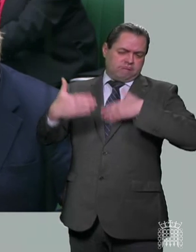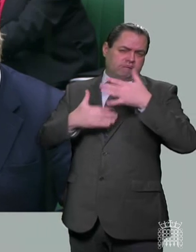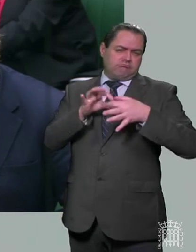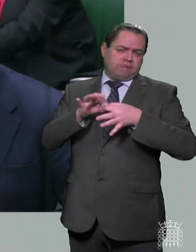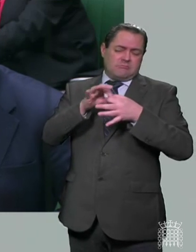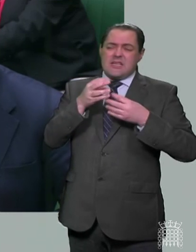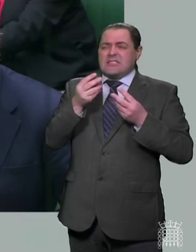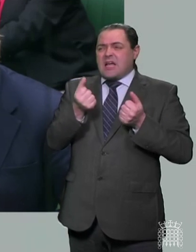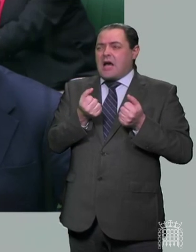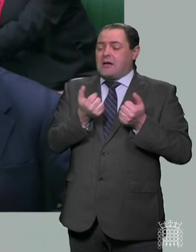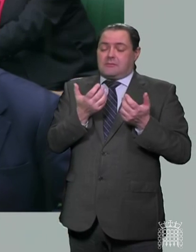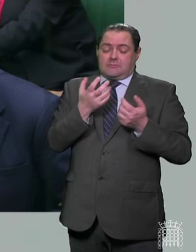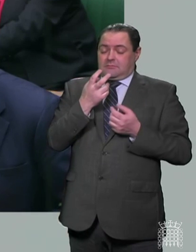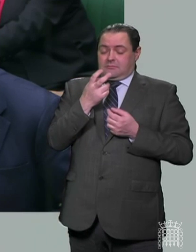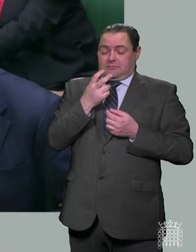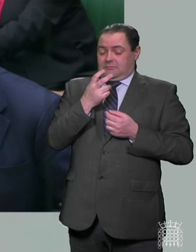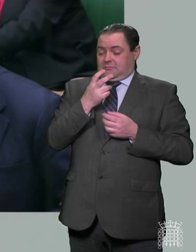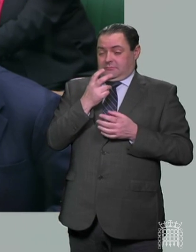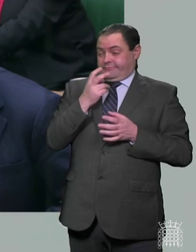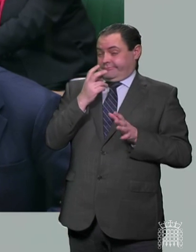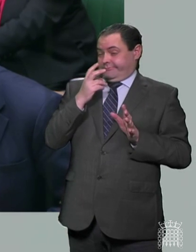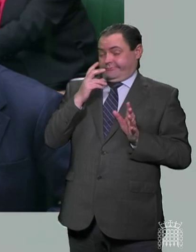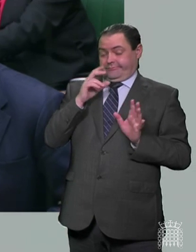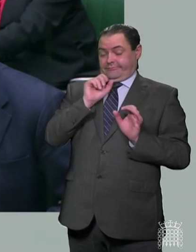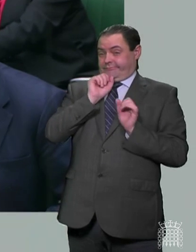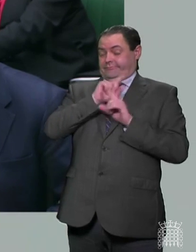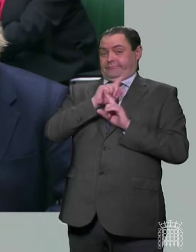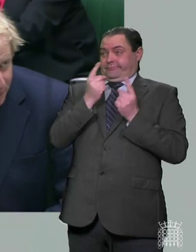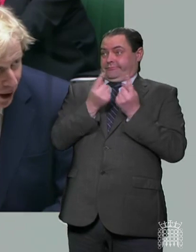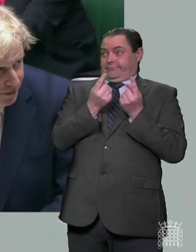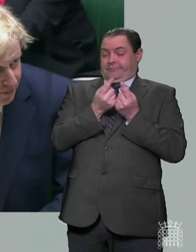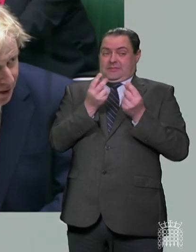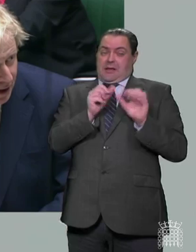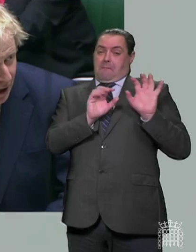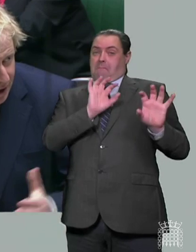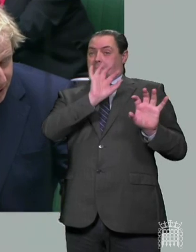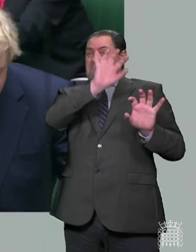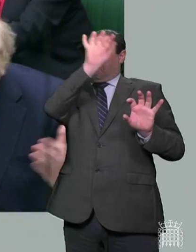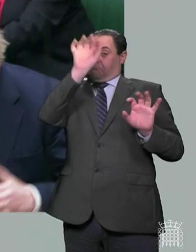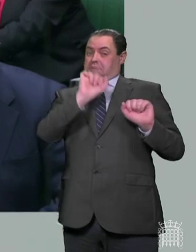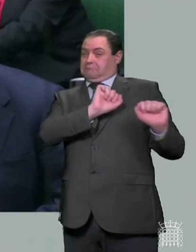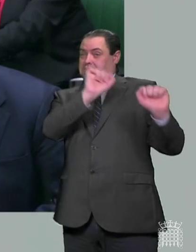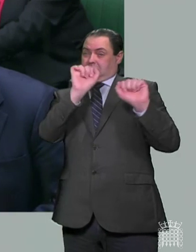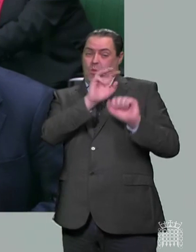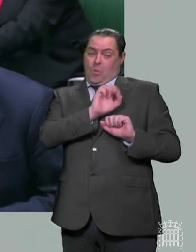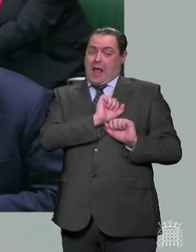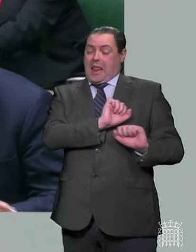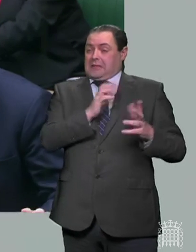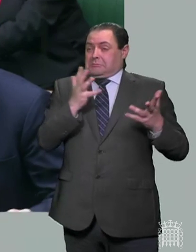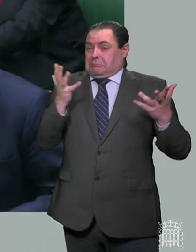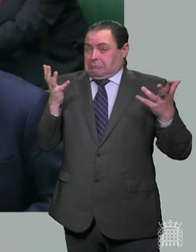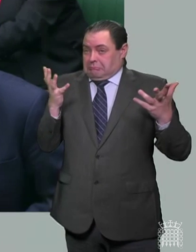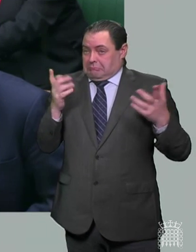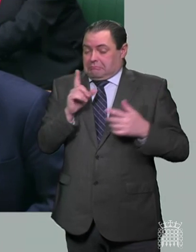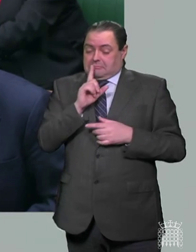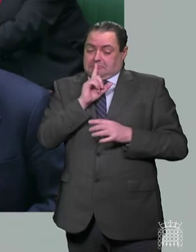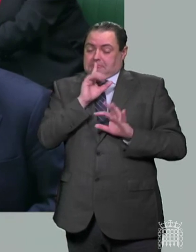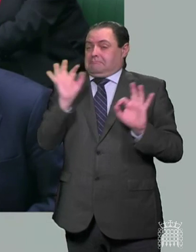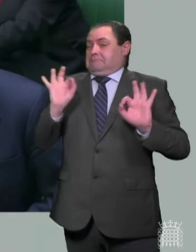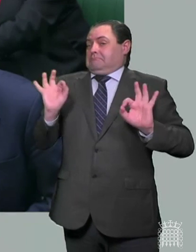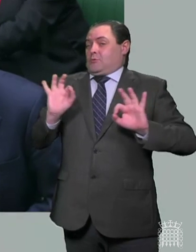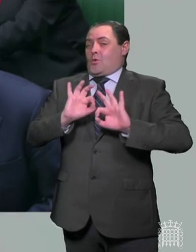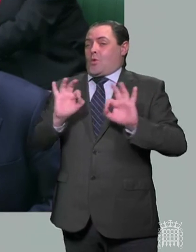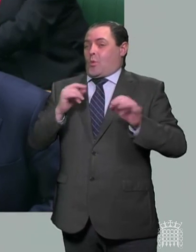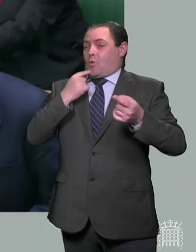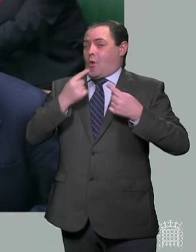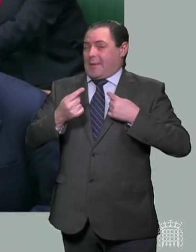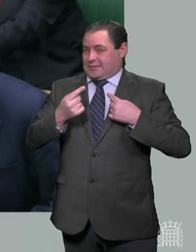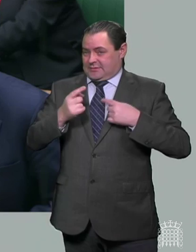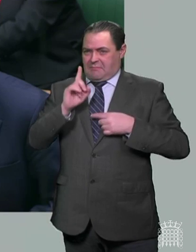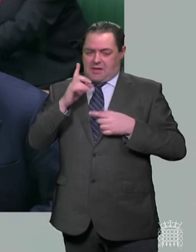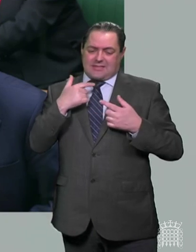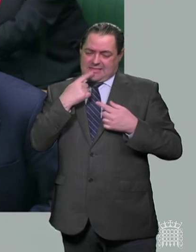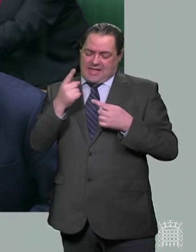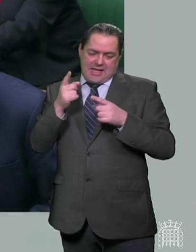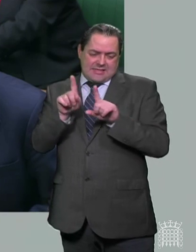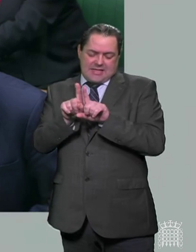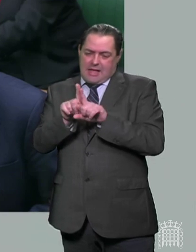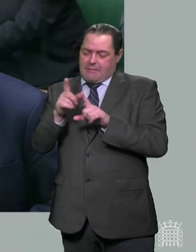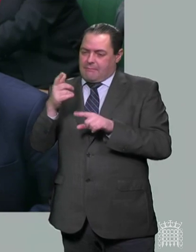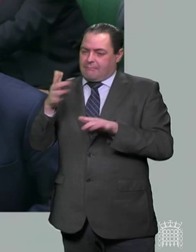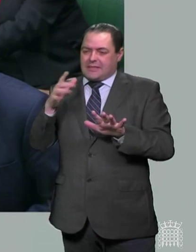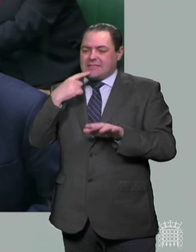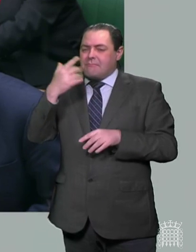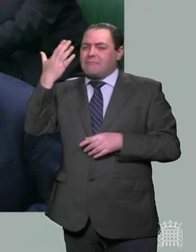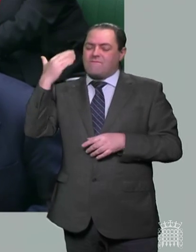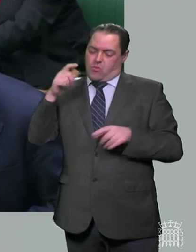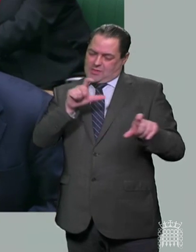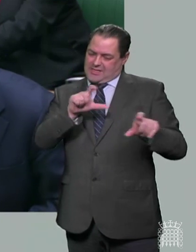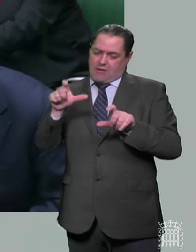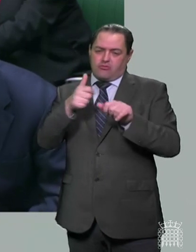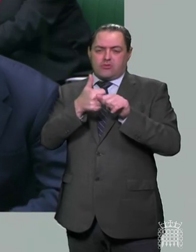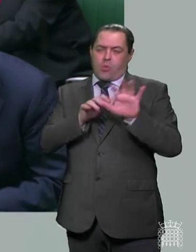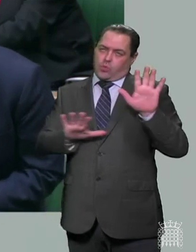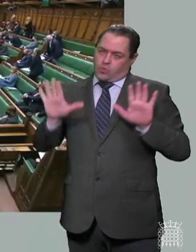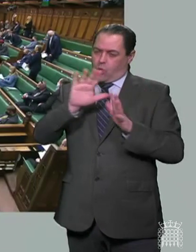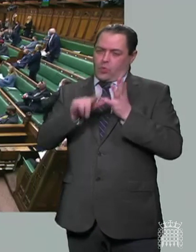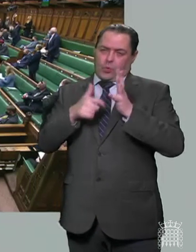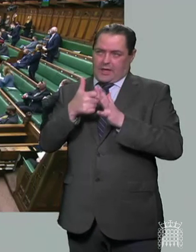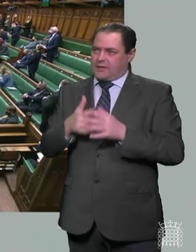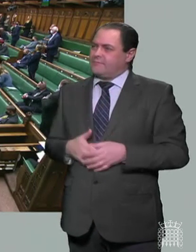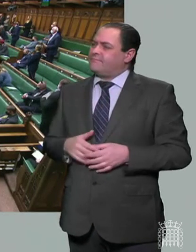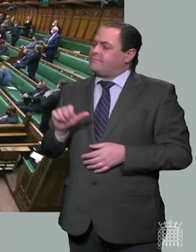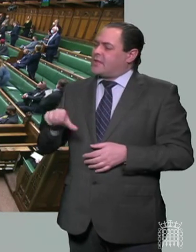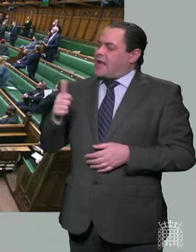There are some baroque eccentricities in various other parts—in Wales—and I will make no comment on those, but I will repeat what I have said: we will continue to provide support throughout the UK.